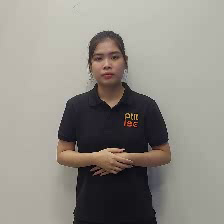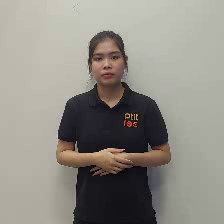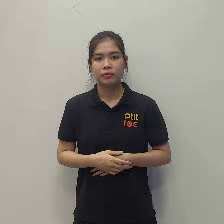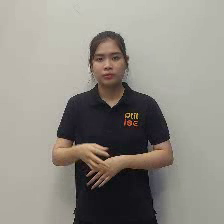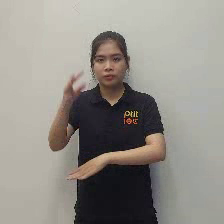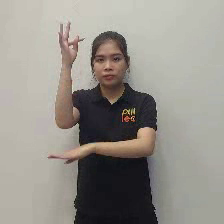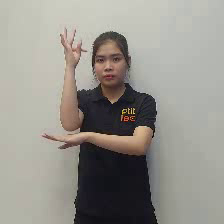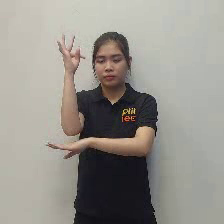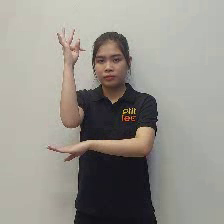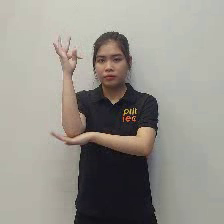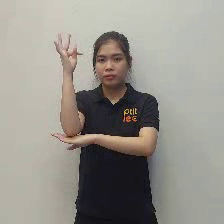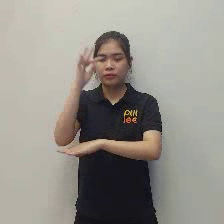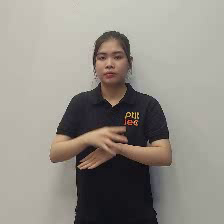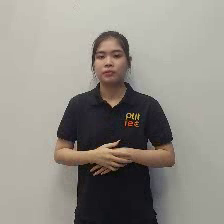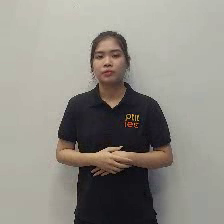Trưa